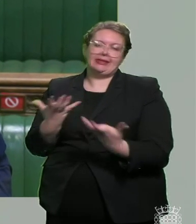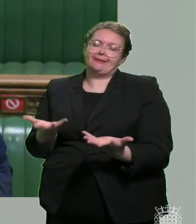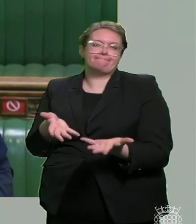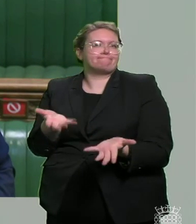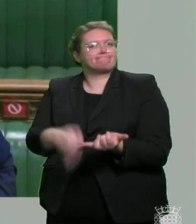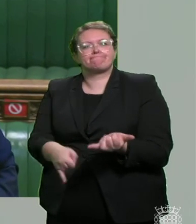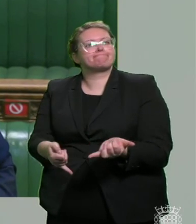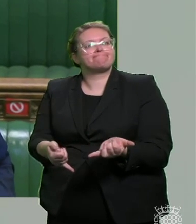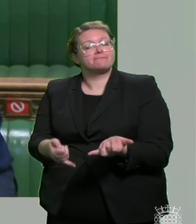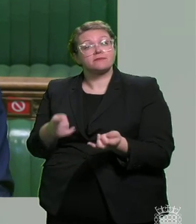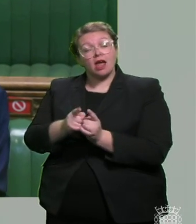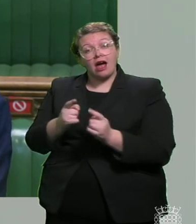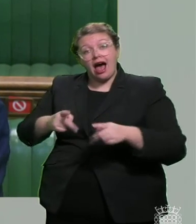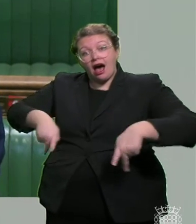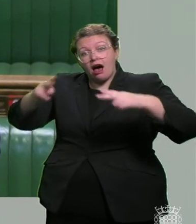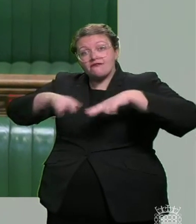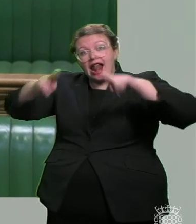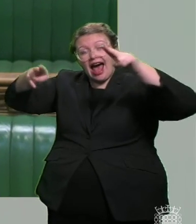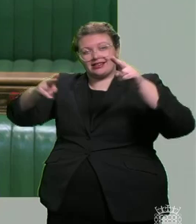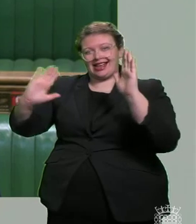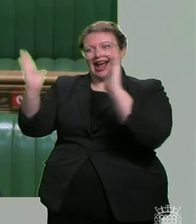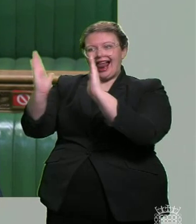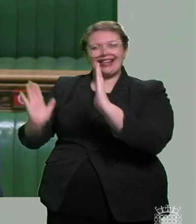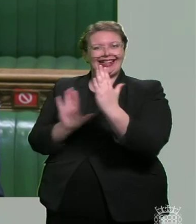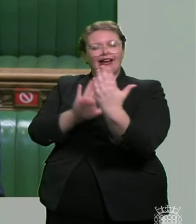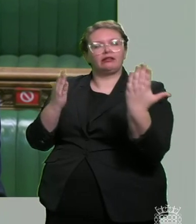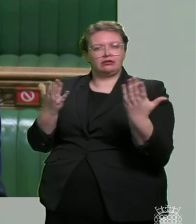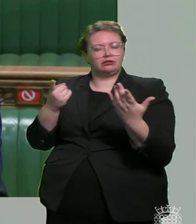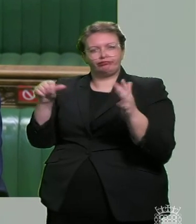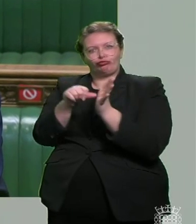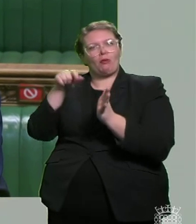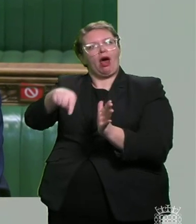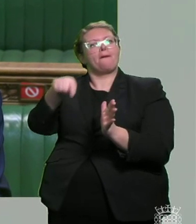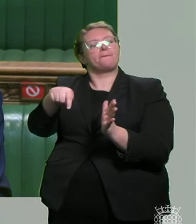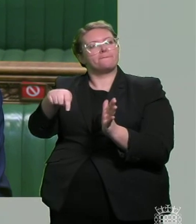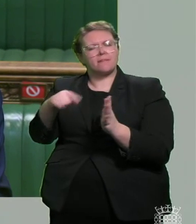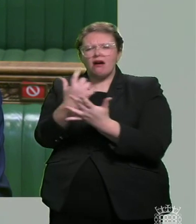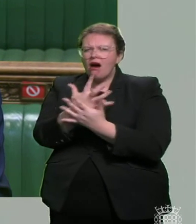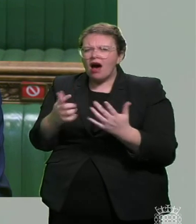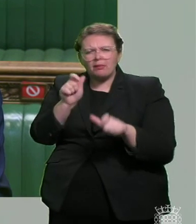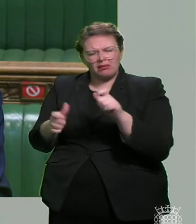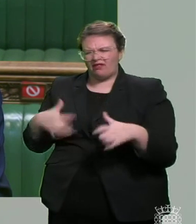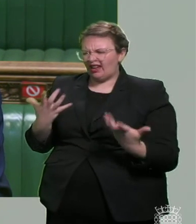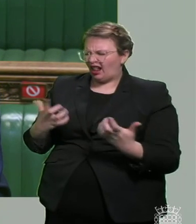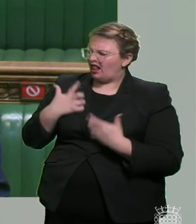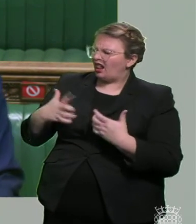This is affecting millions of people, and I cannot tell the Prime Minister how anxious and angry people feel about it.